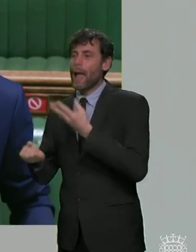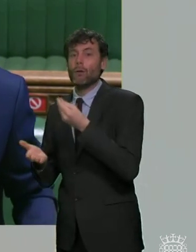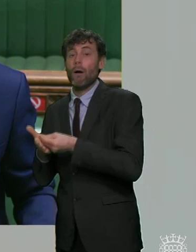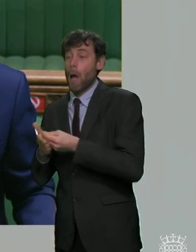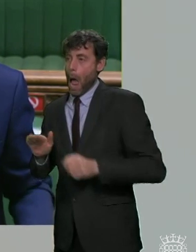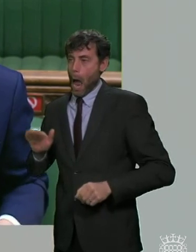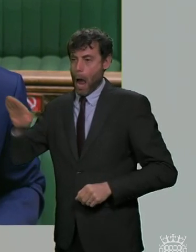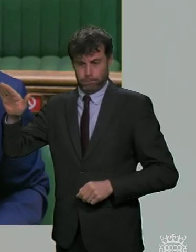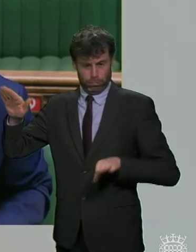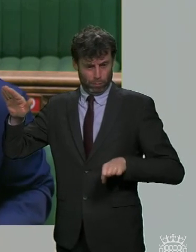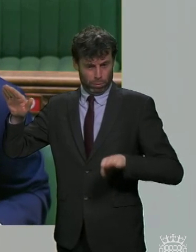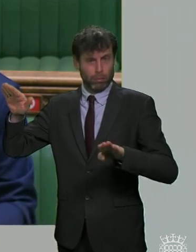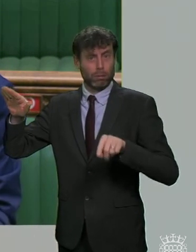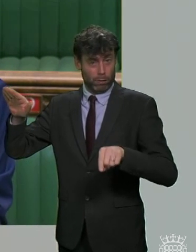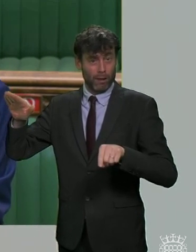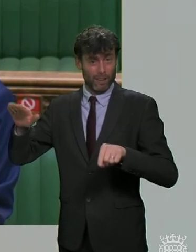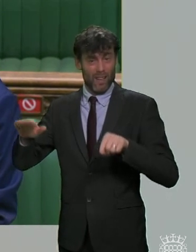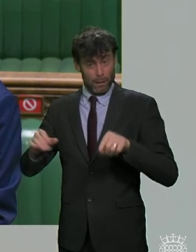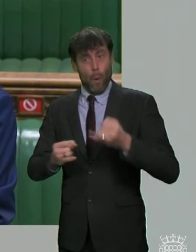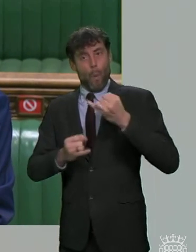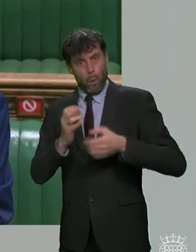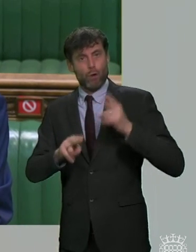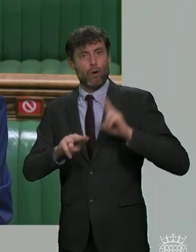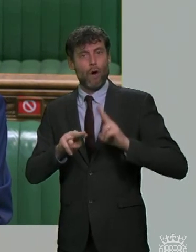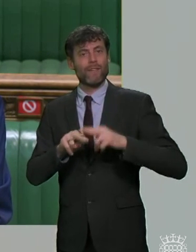And he did not answer my question—it was a very simple question.